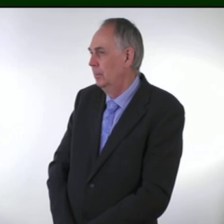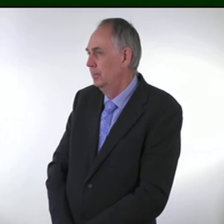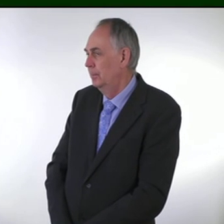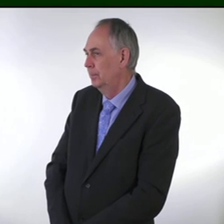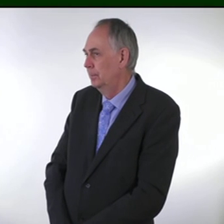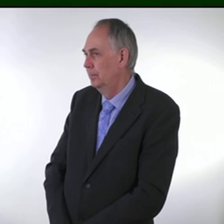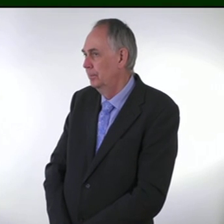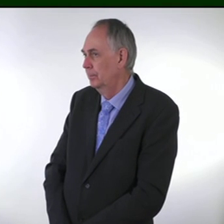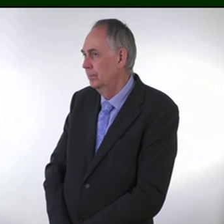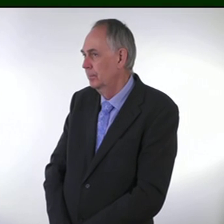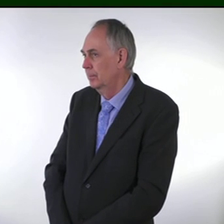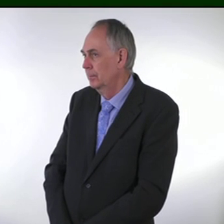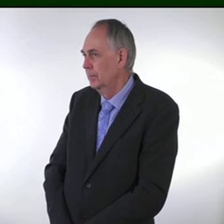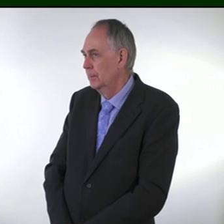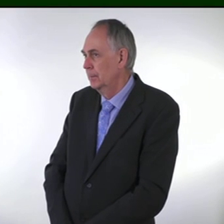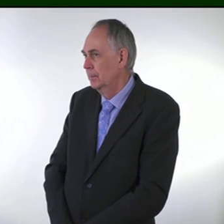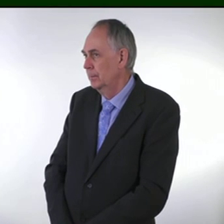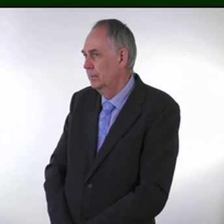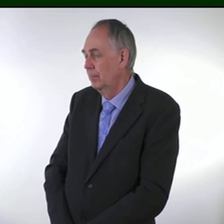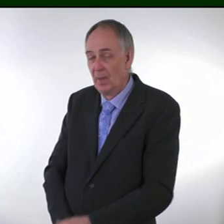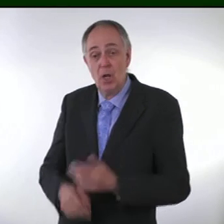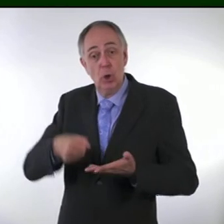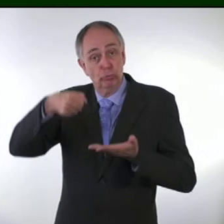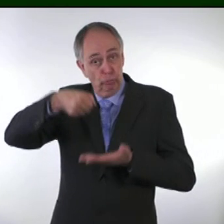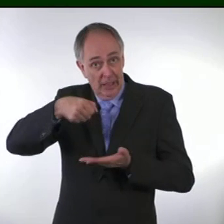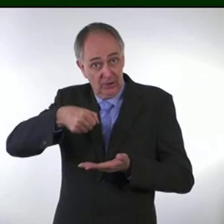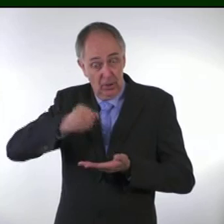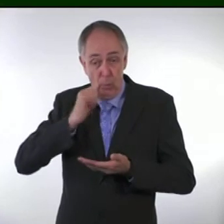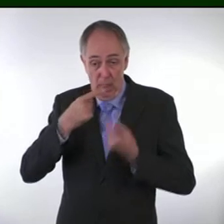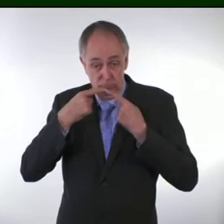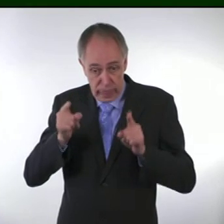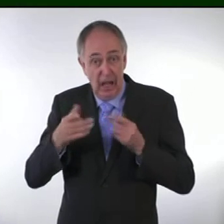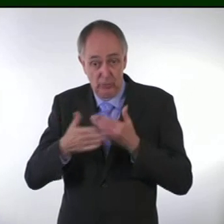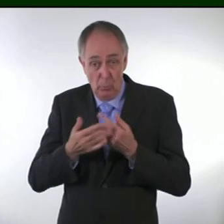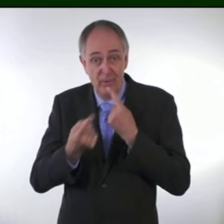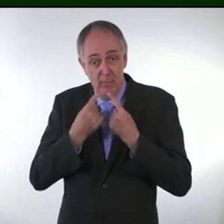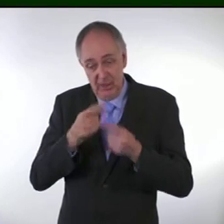He should stand by for what the Chancellor is going to be announcing in the next few weeks.